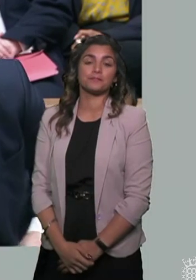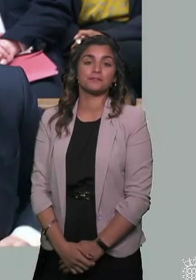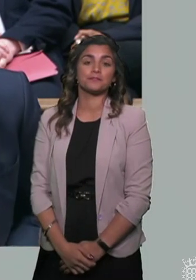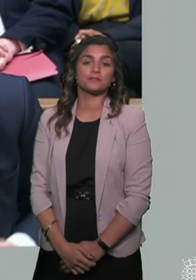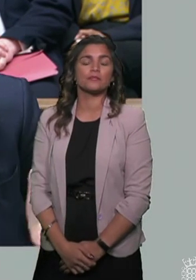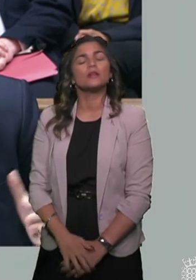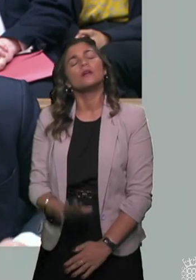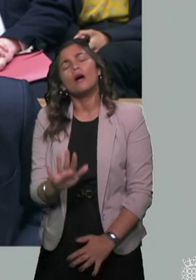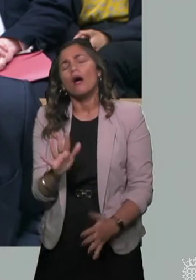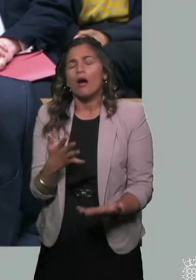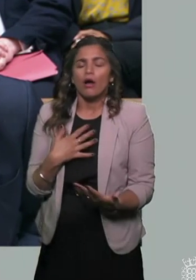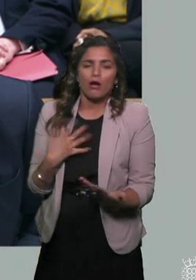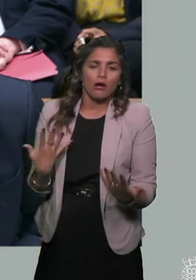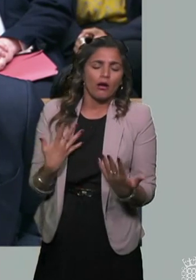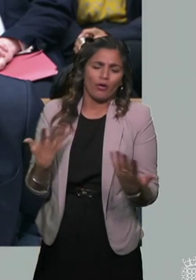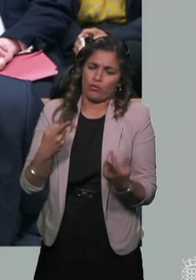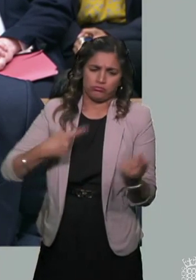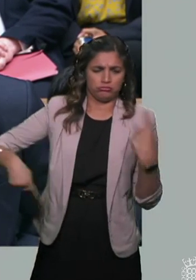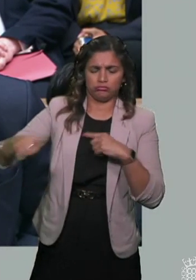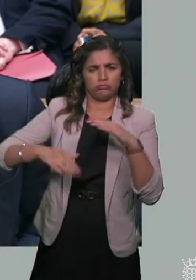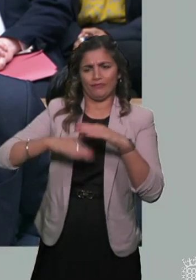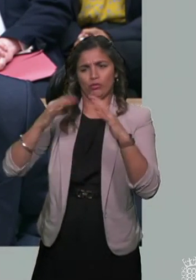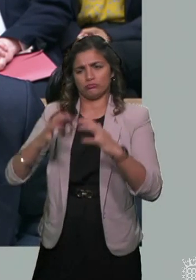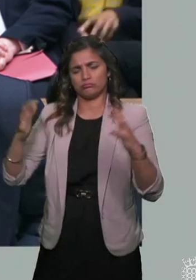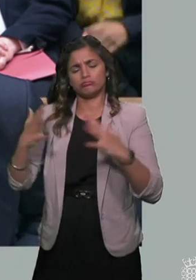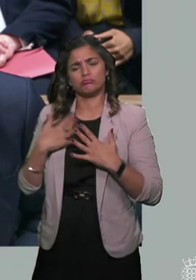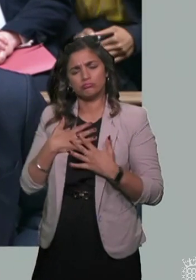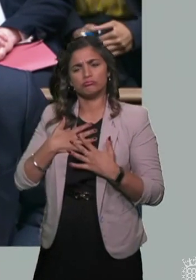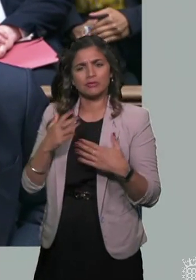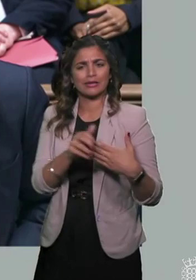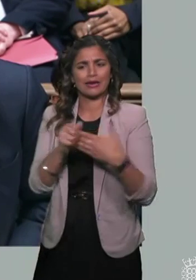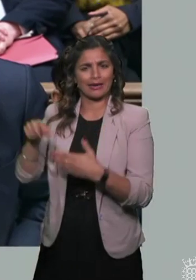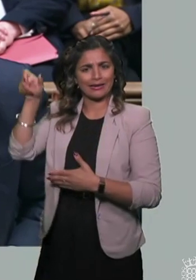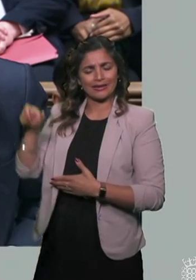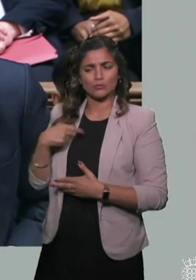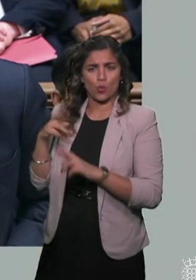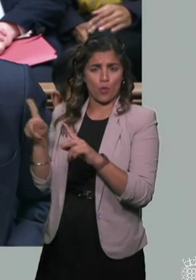I think the whole House extends its sympathies to the Leader of the Opposition.